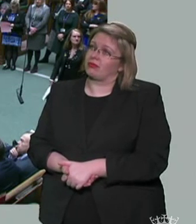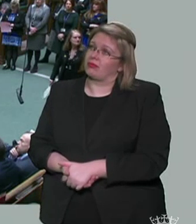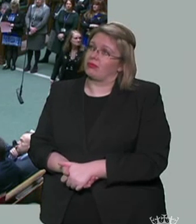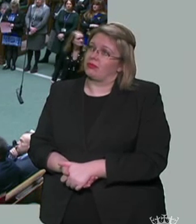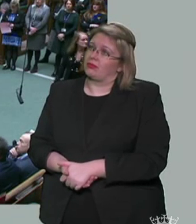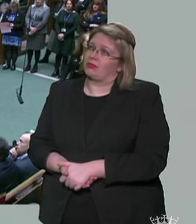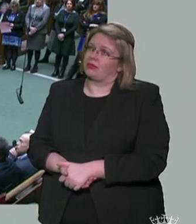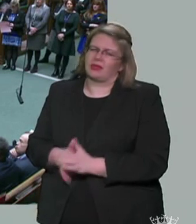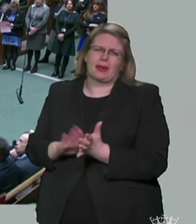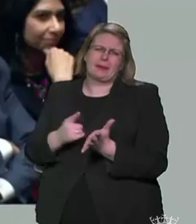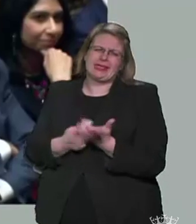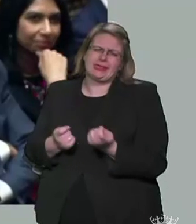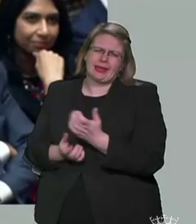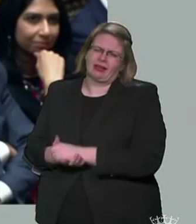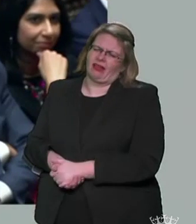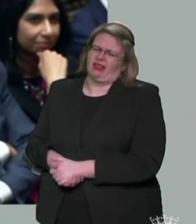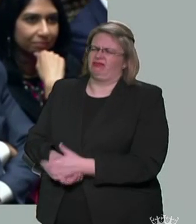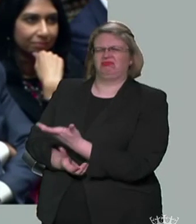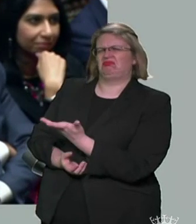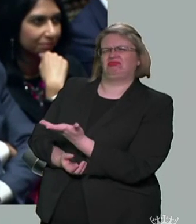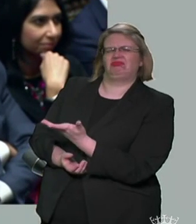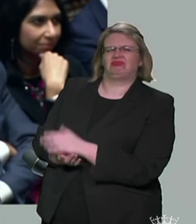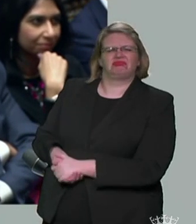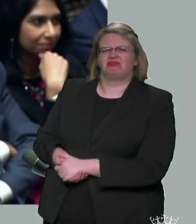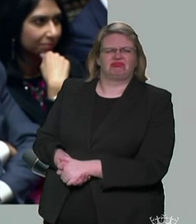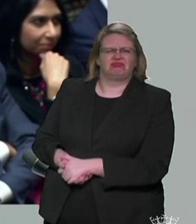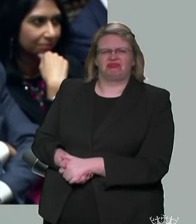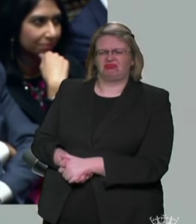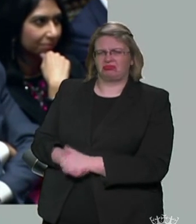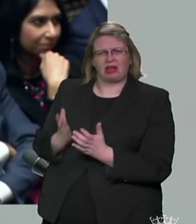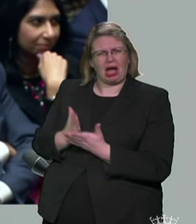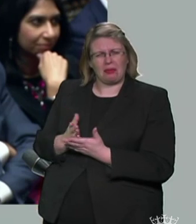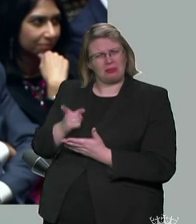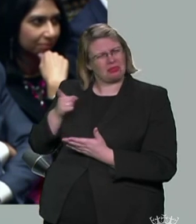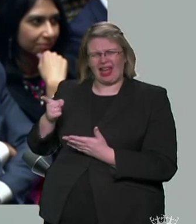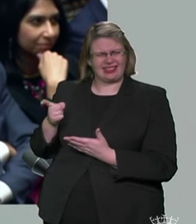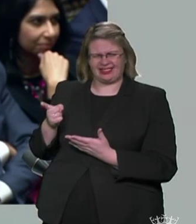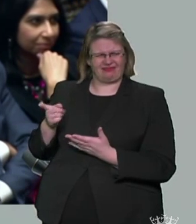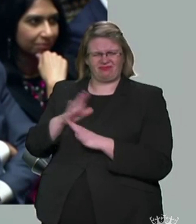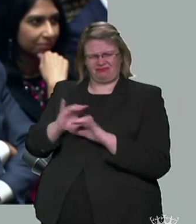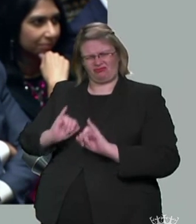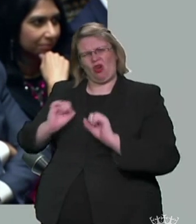I really do not think that that question reflects the views of people around the world.